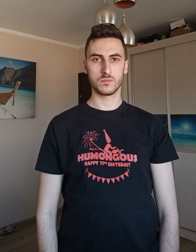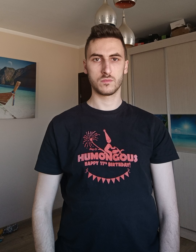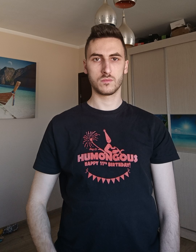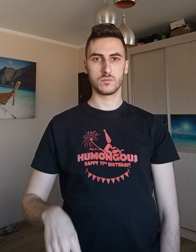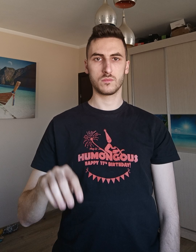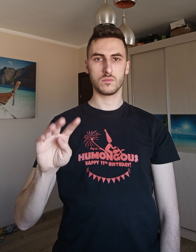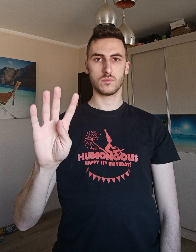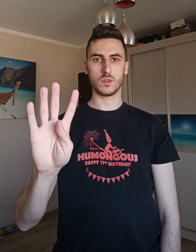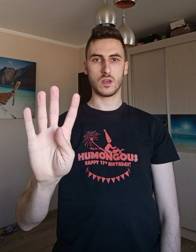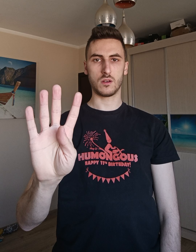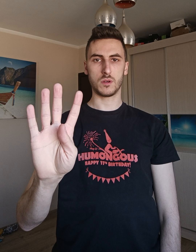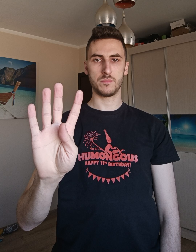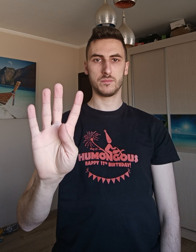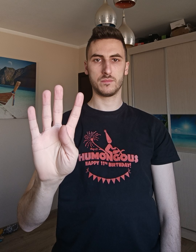ארבע